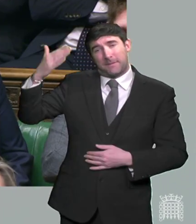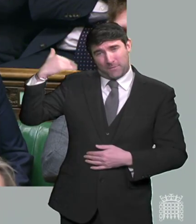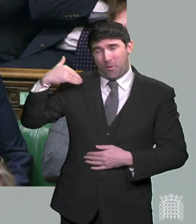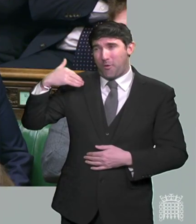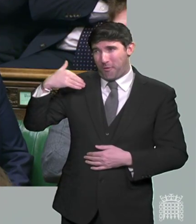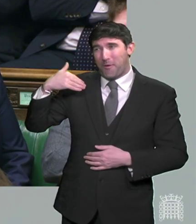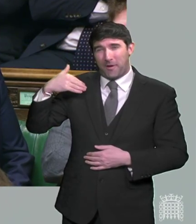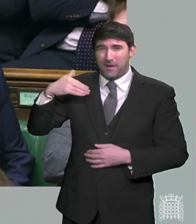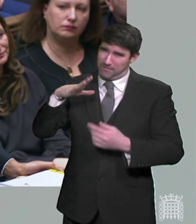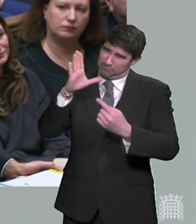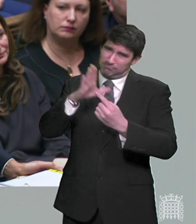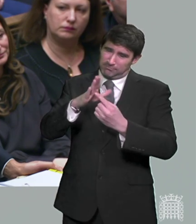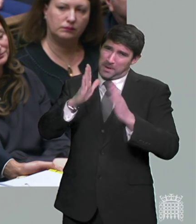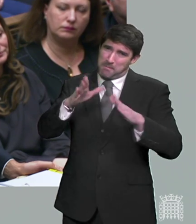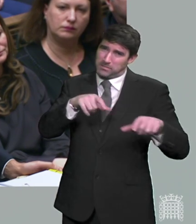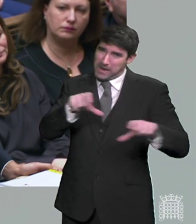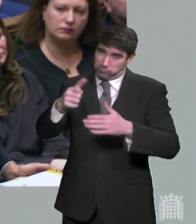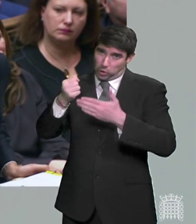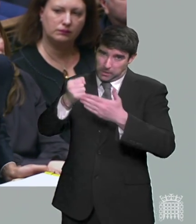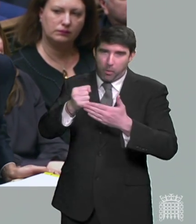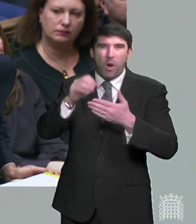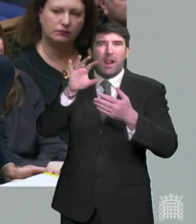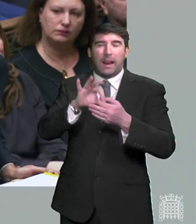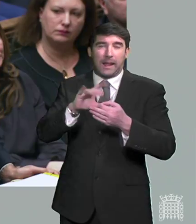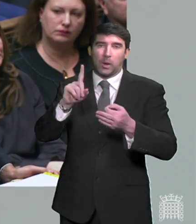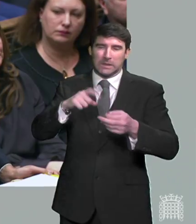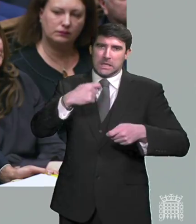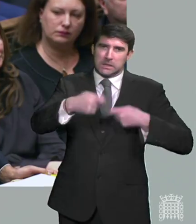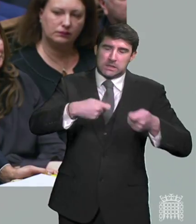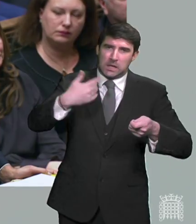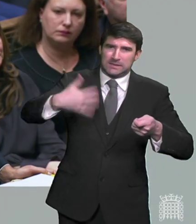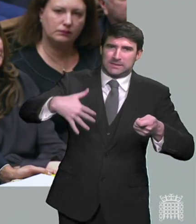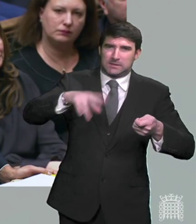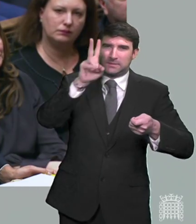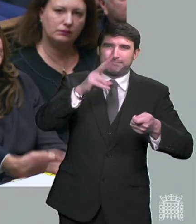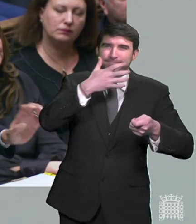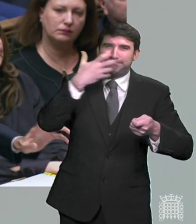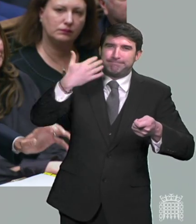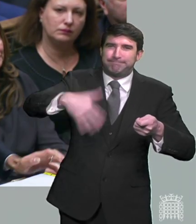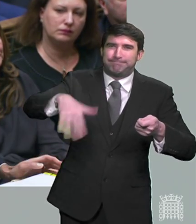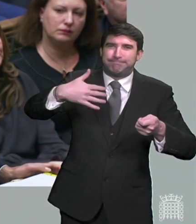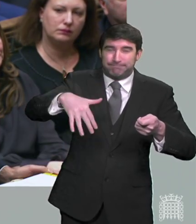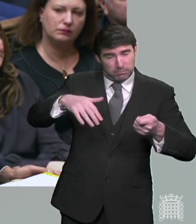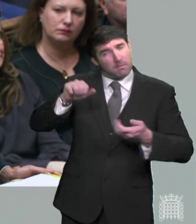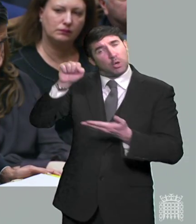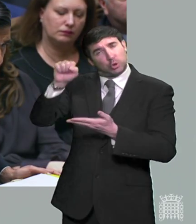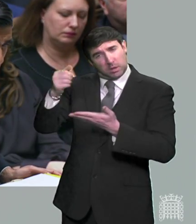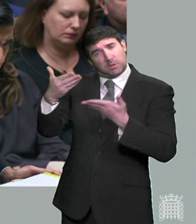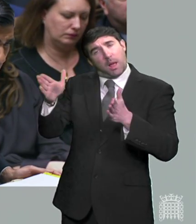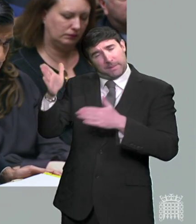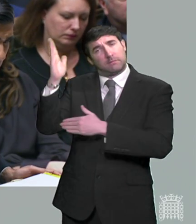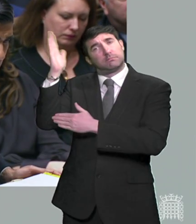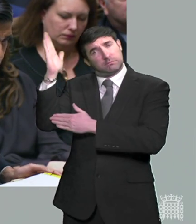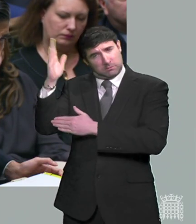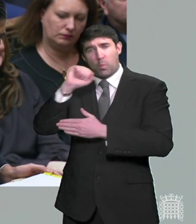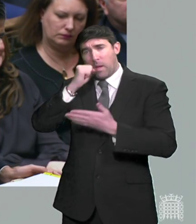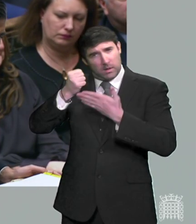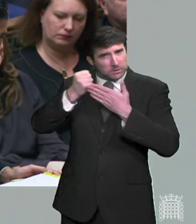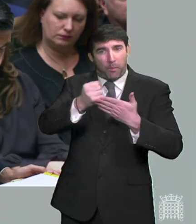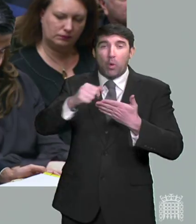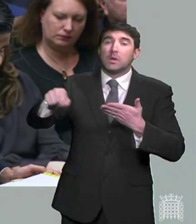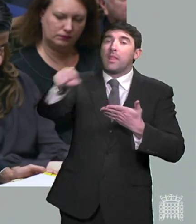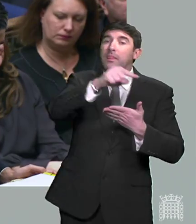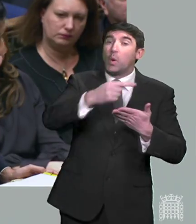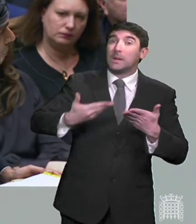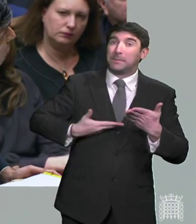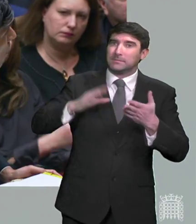It is important that we support those businesses on energy prices, which we are doing through the announcement that the Chancellor recently made, particularly in regard to generous support for energy-intensive industries.